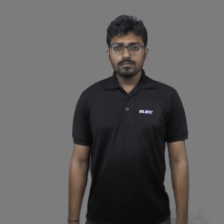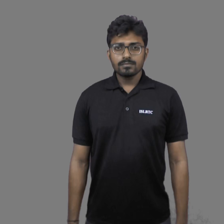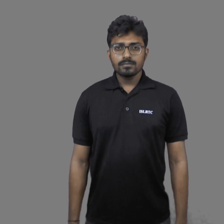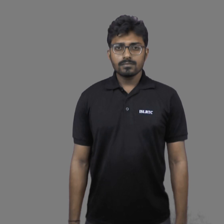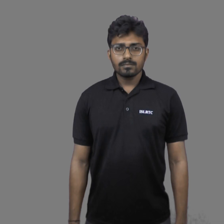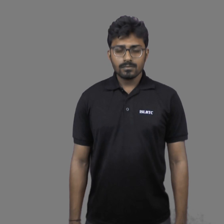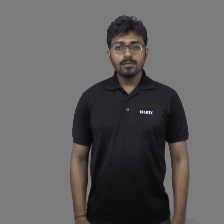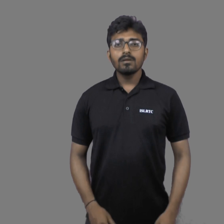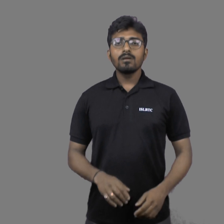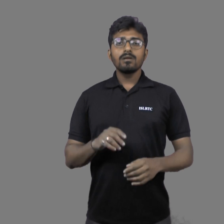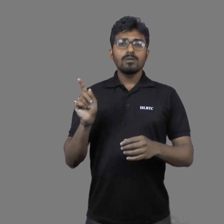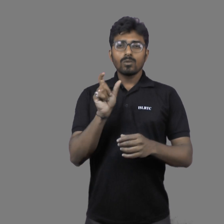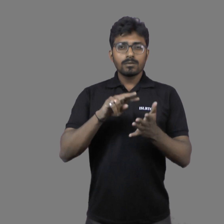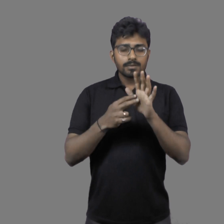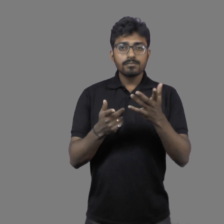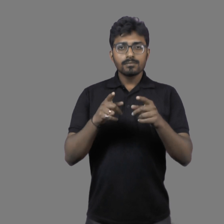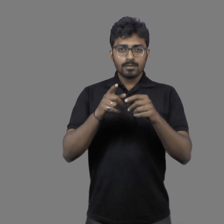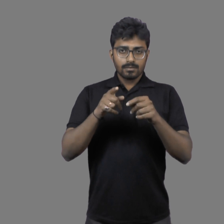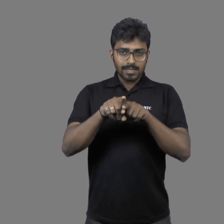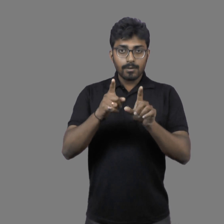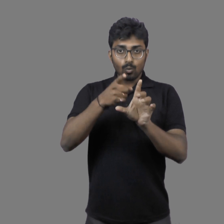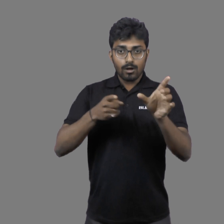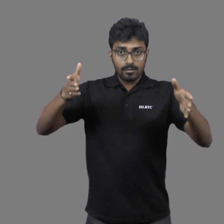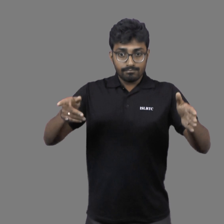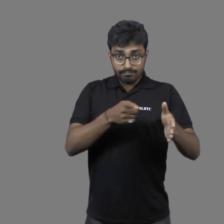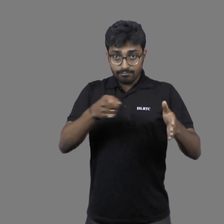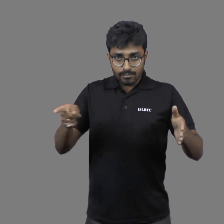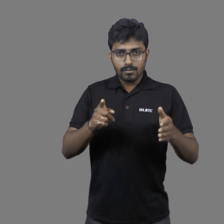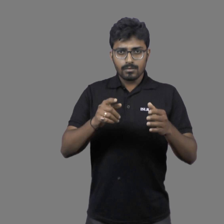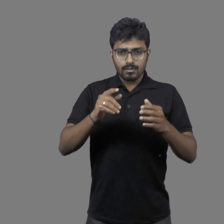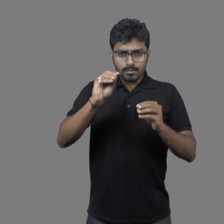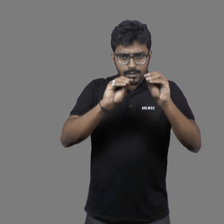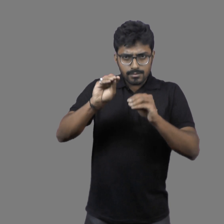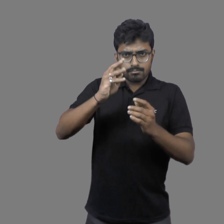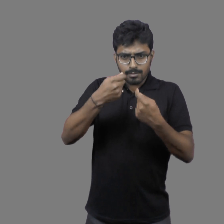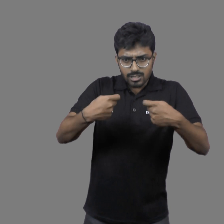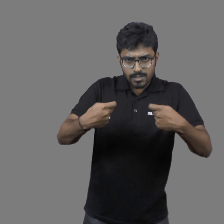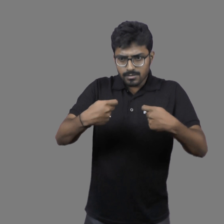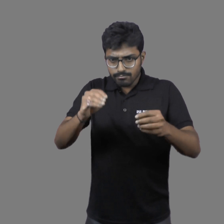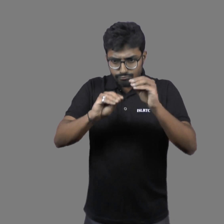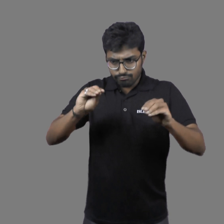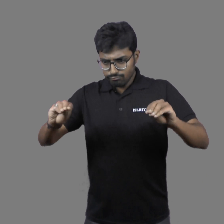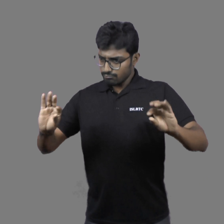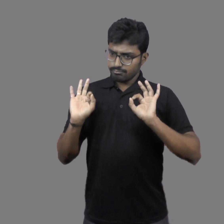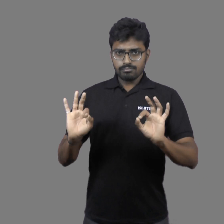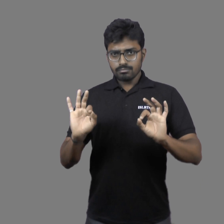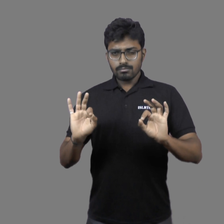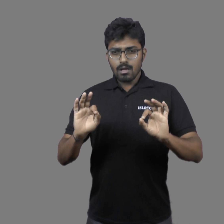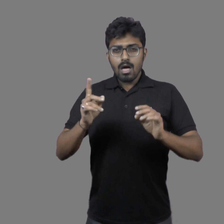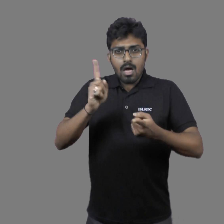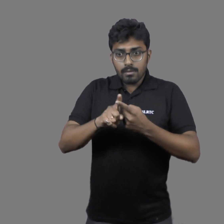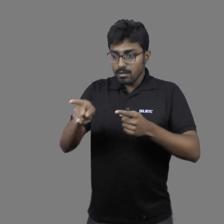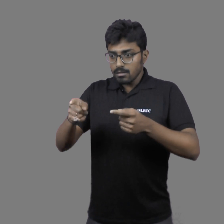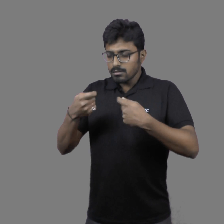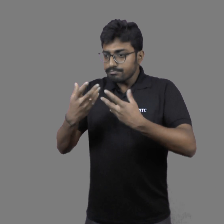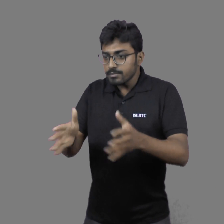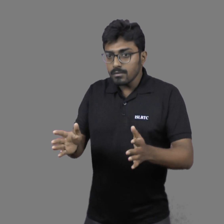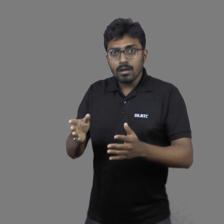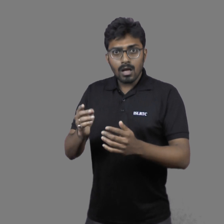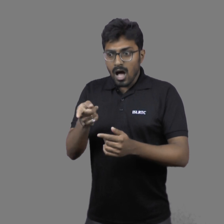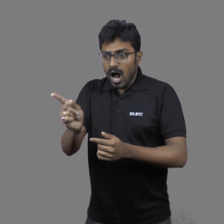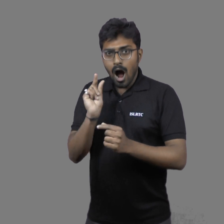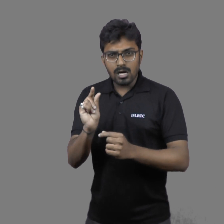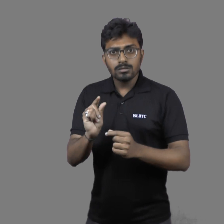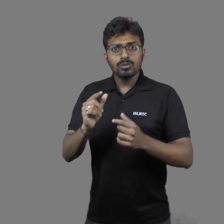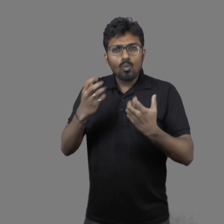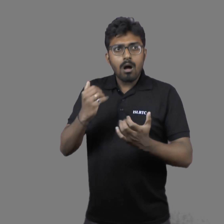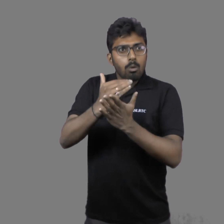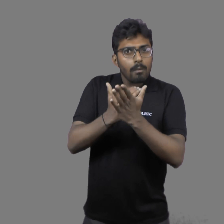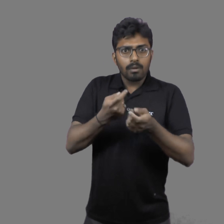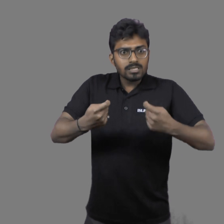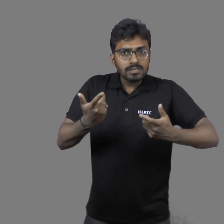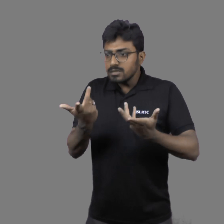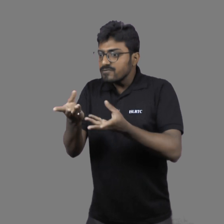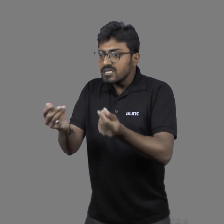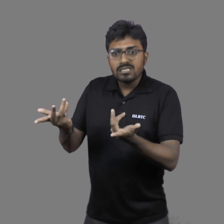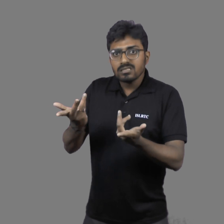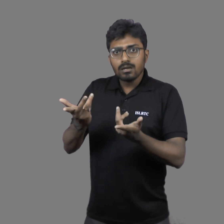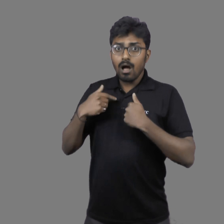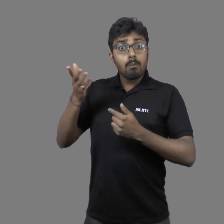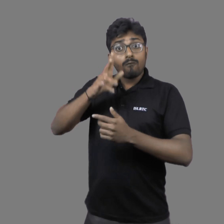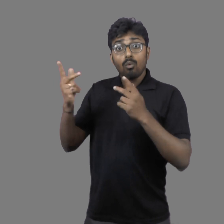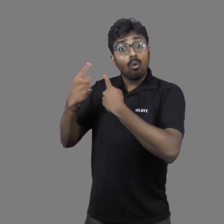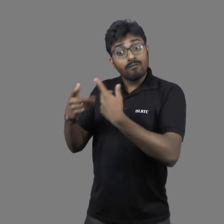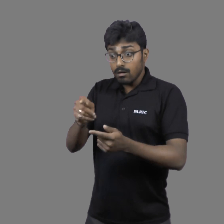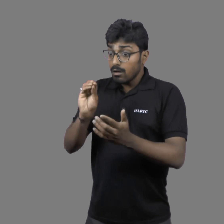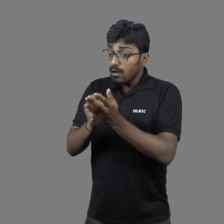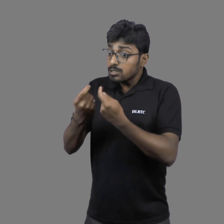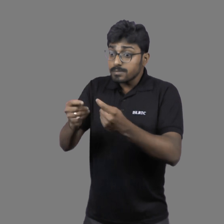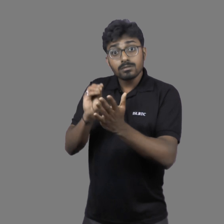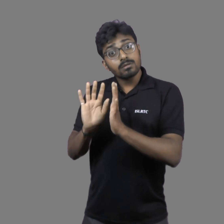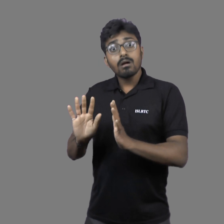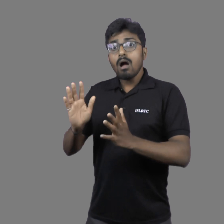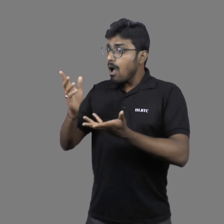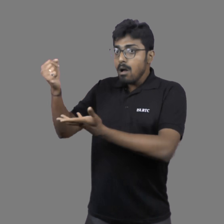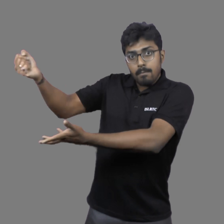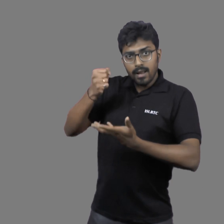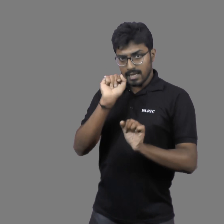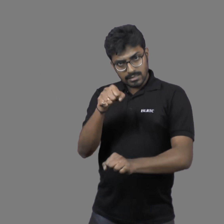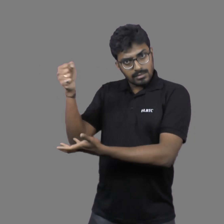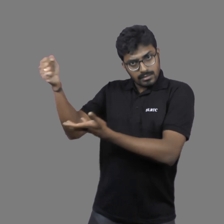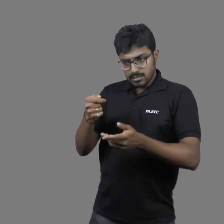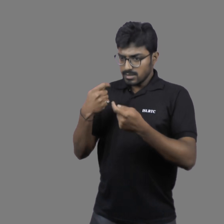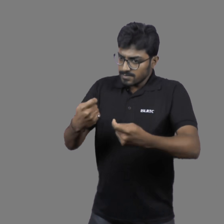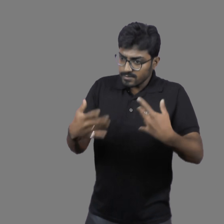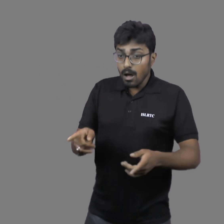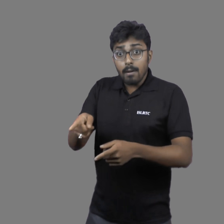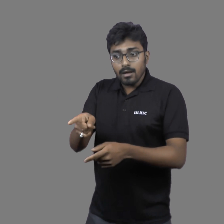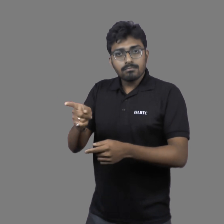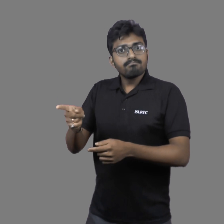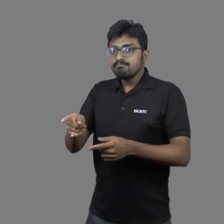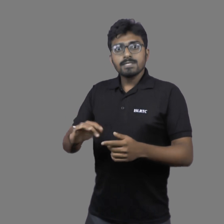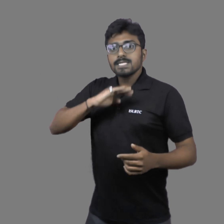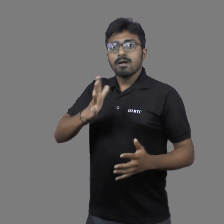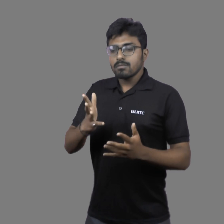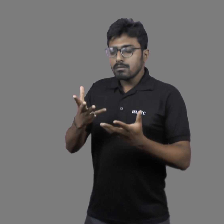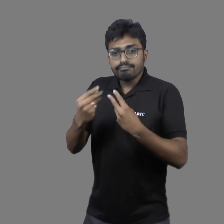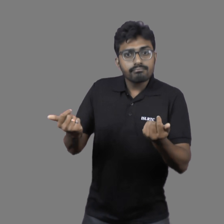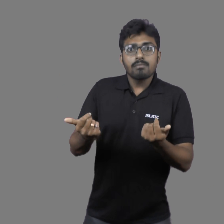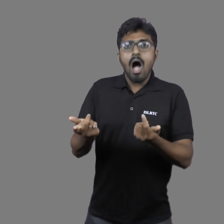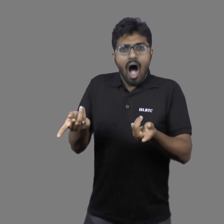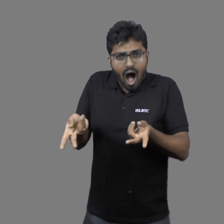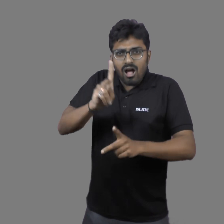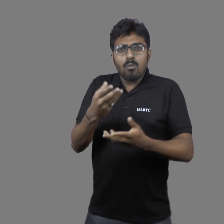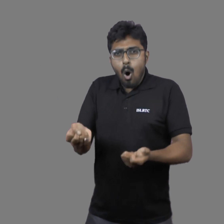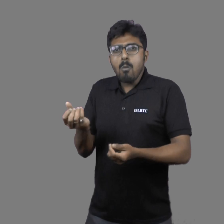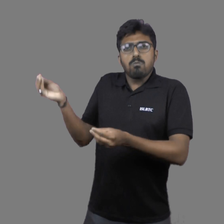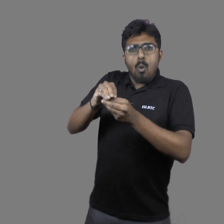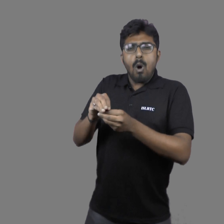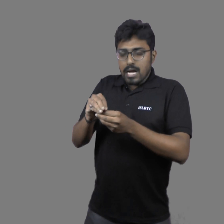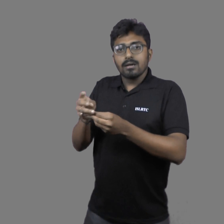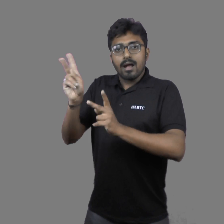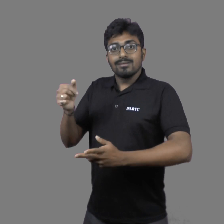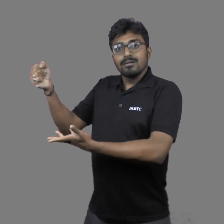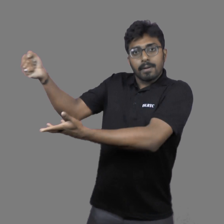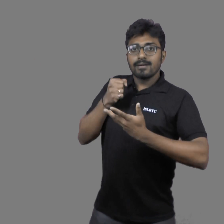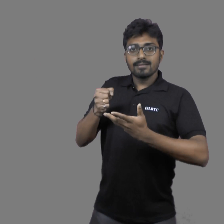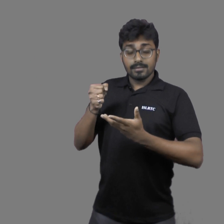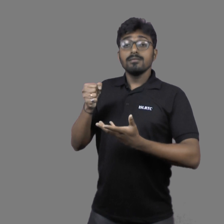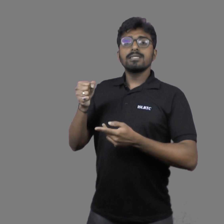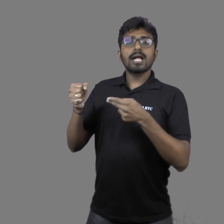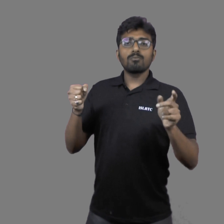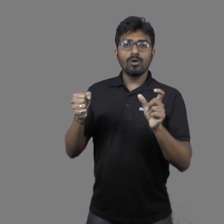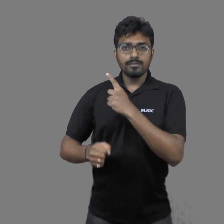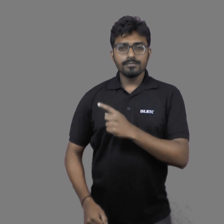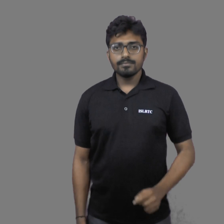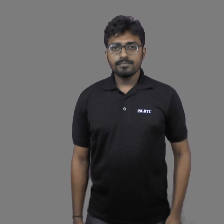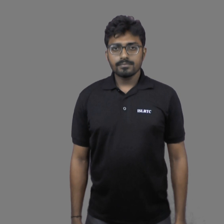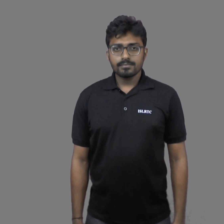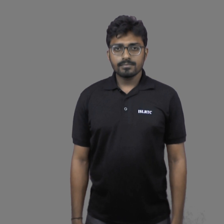Additional Grant